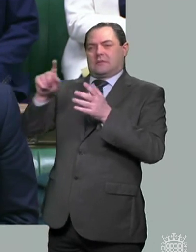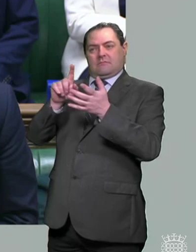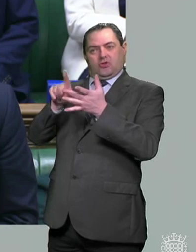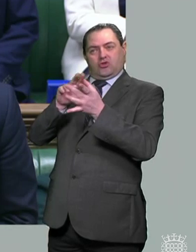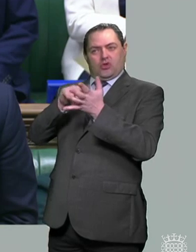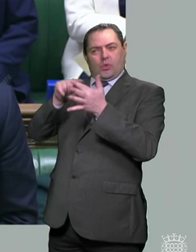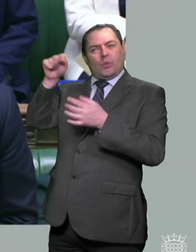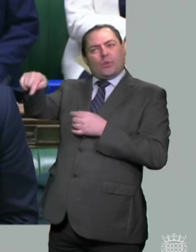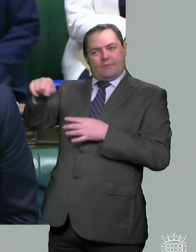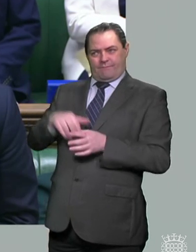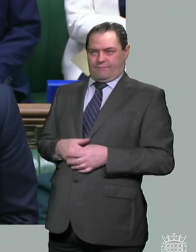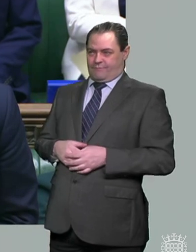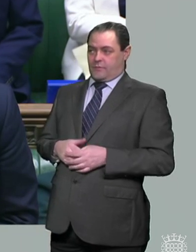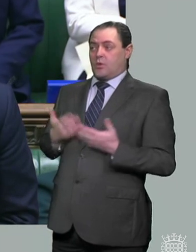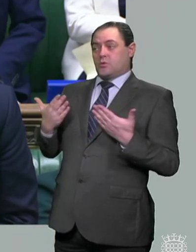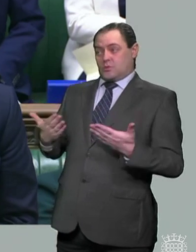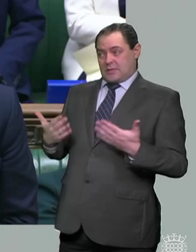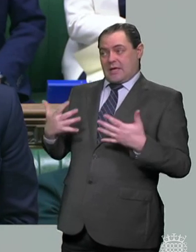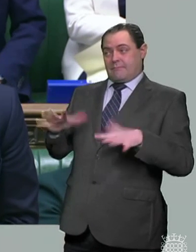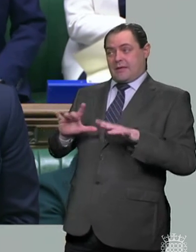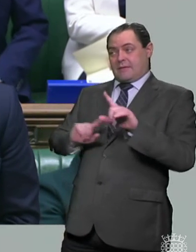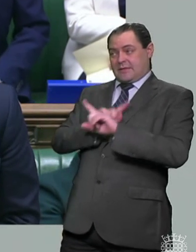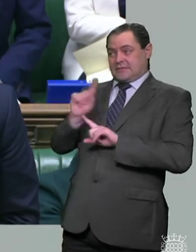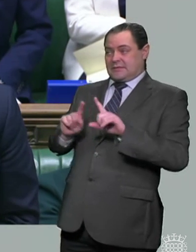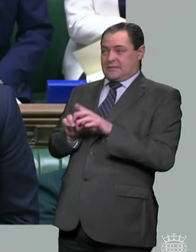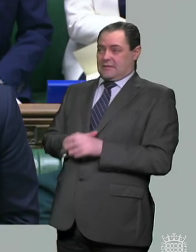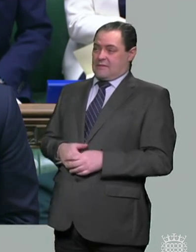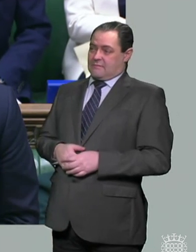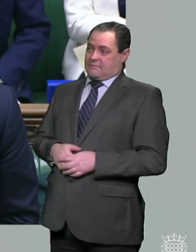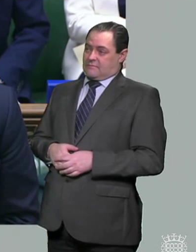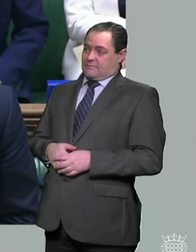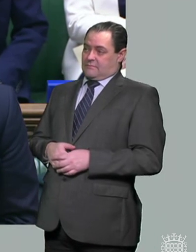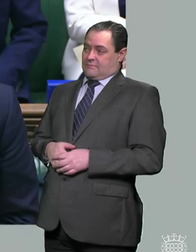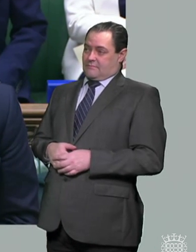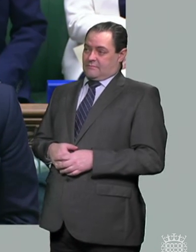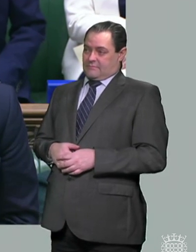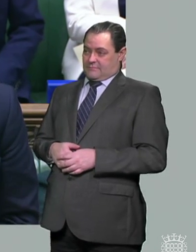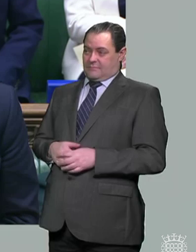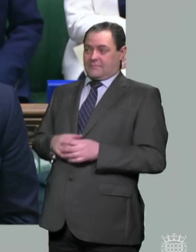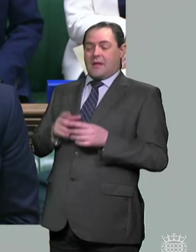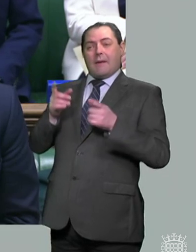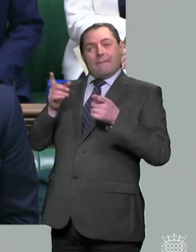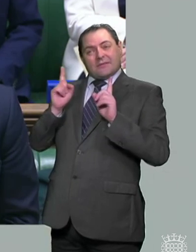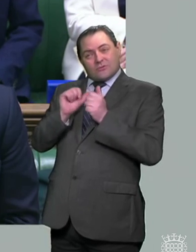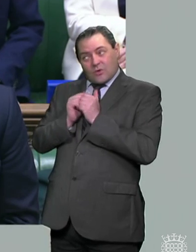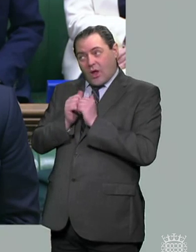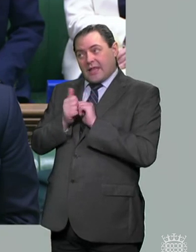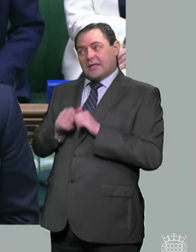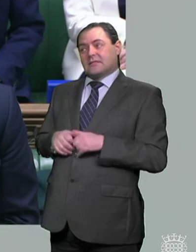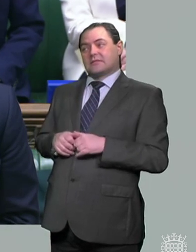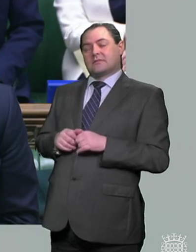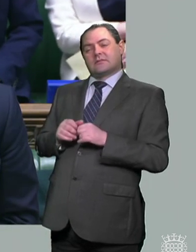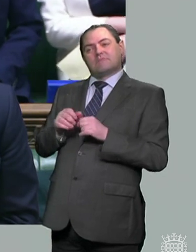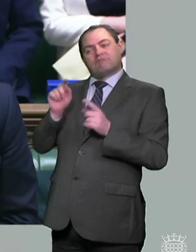This morning I had meetings with ministerial colleagues and others.